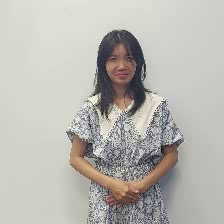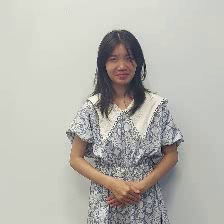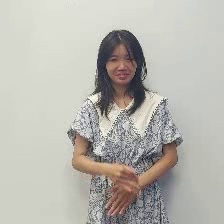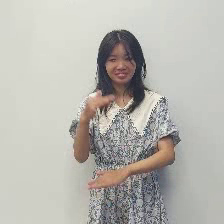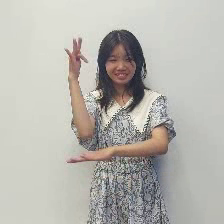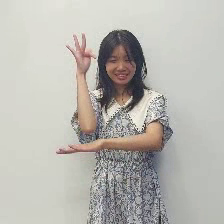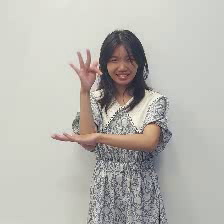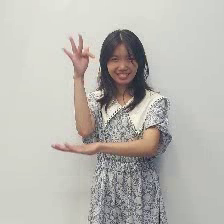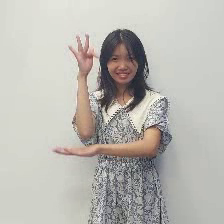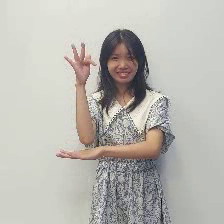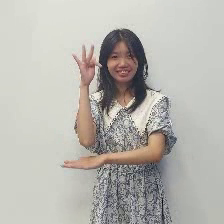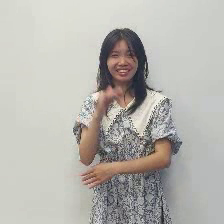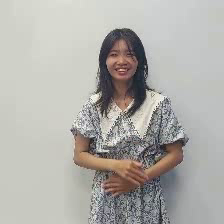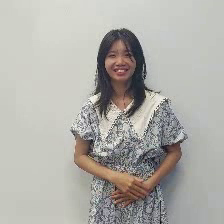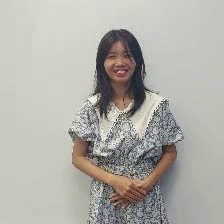Trưa